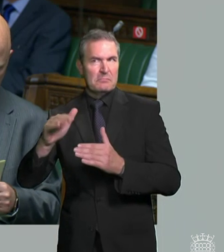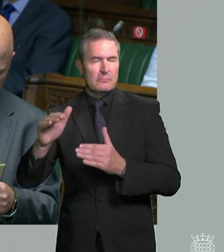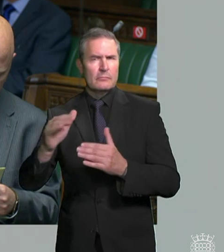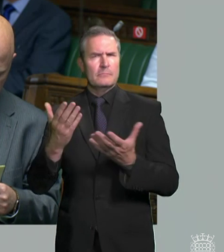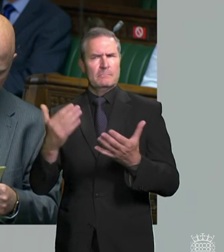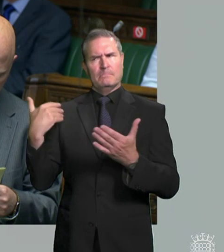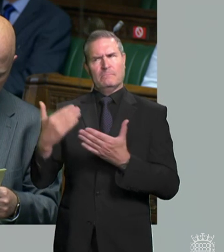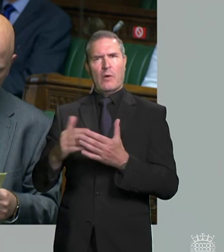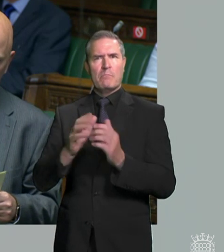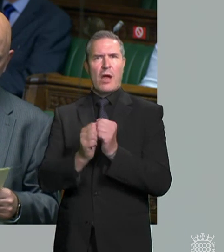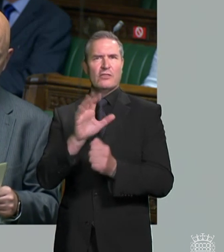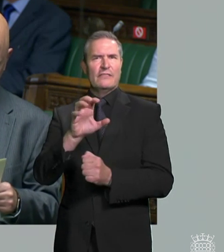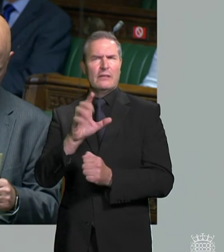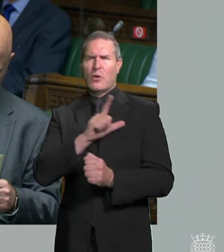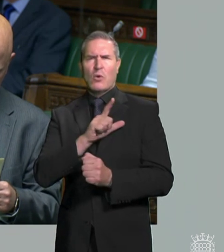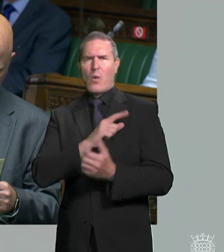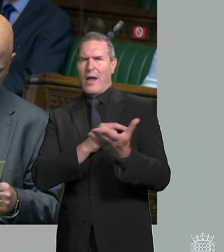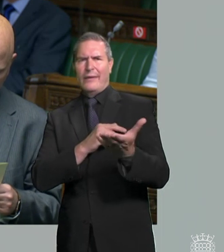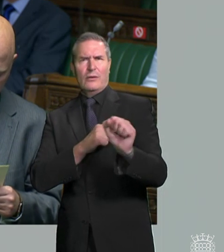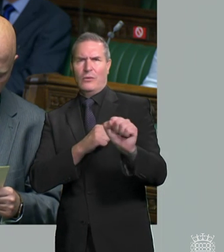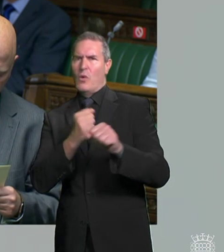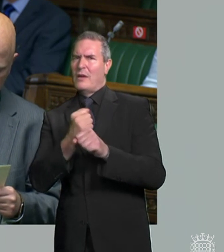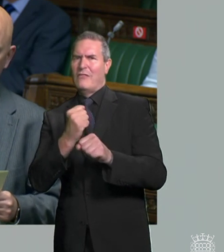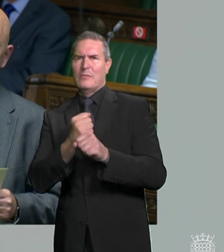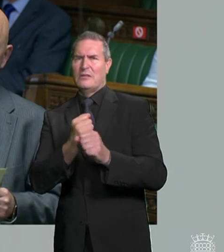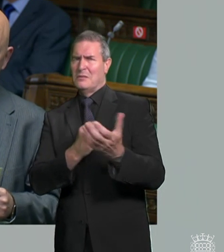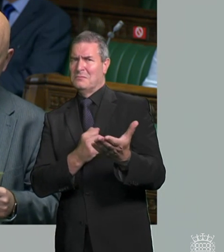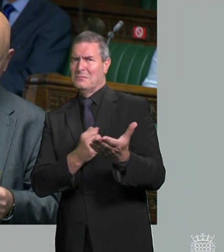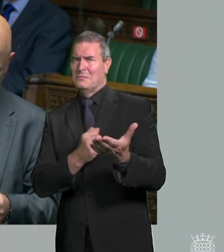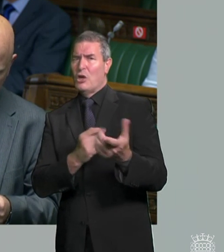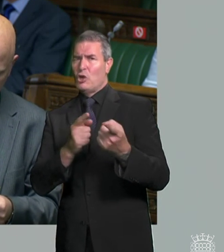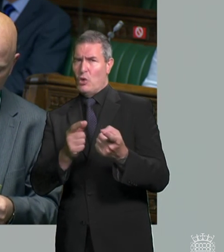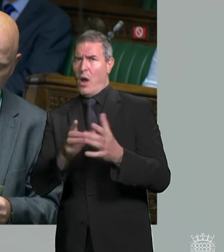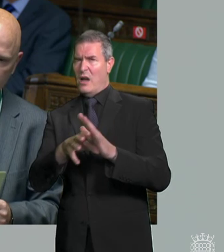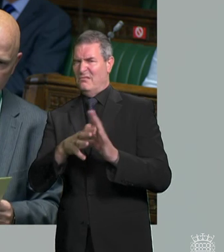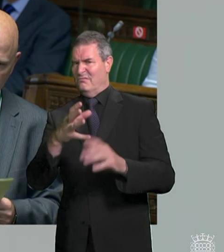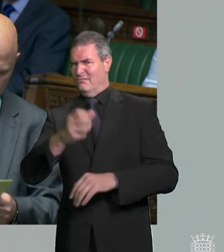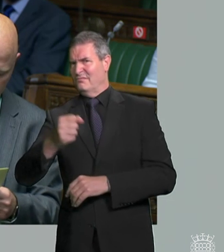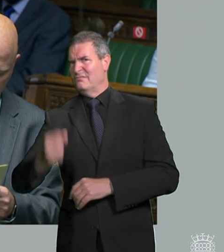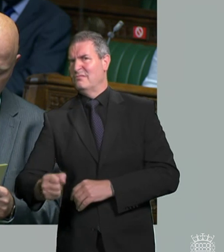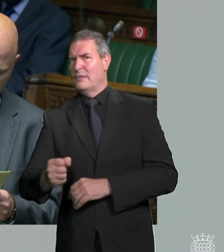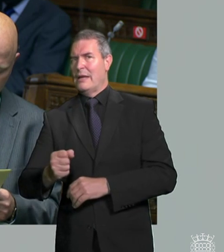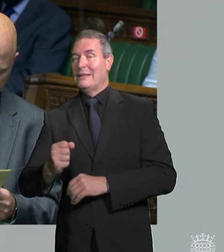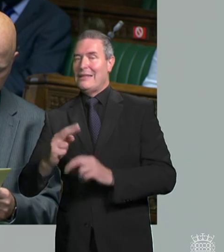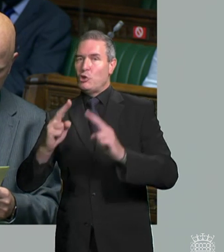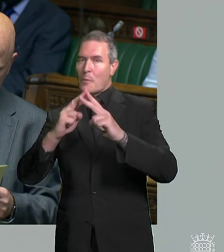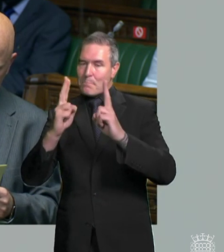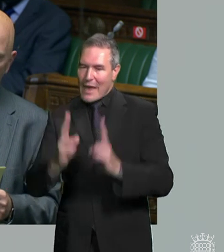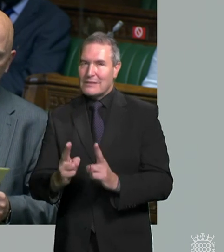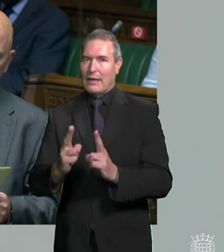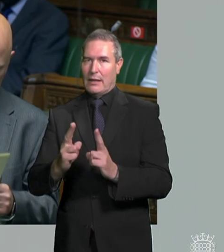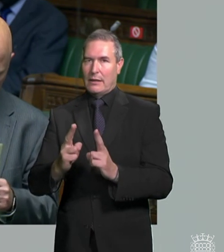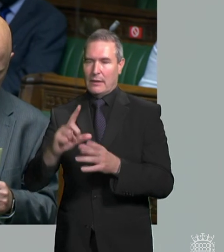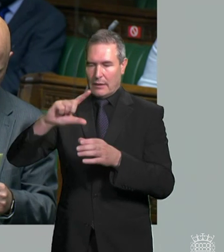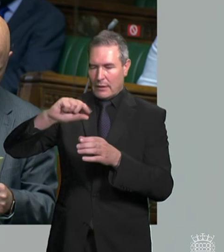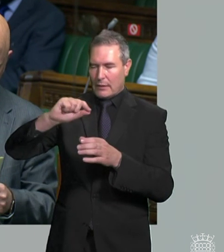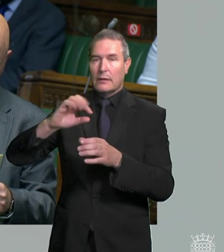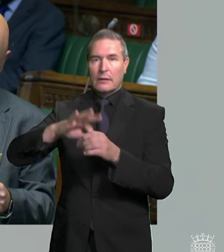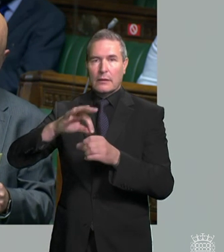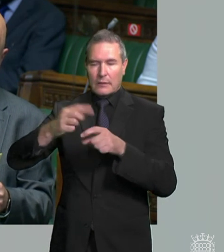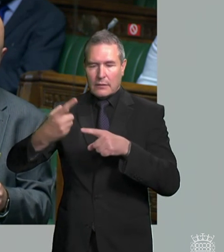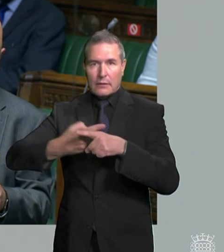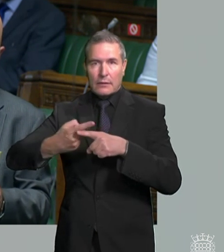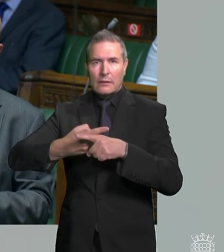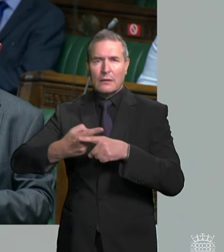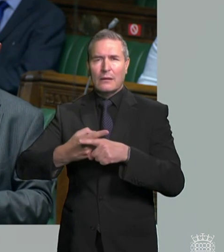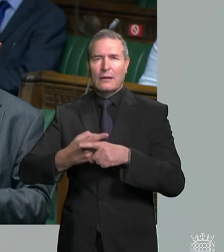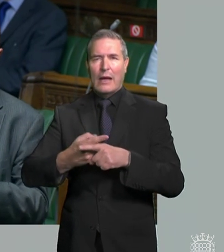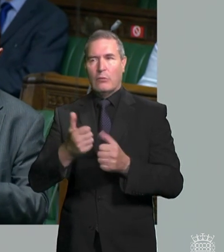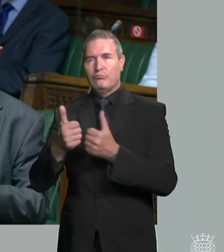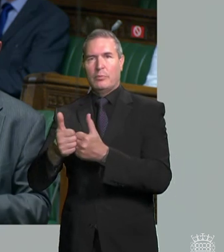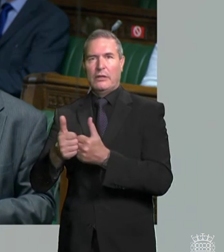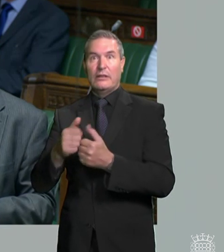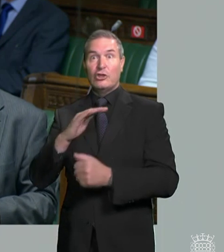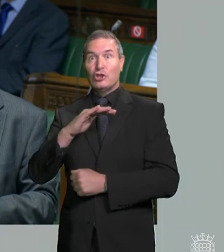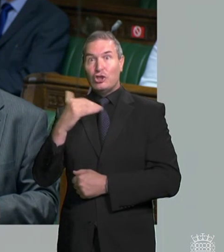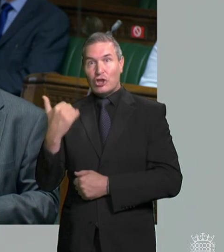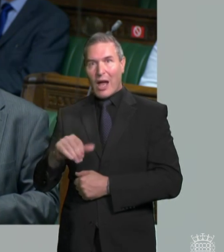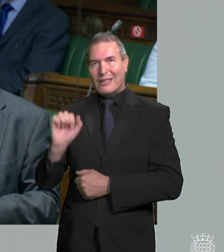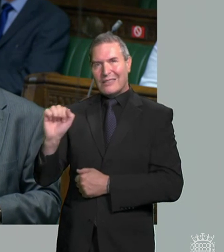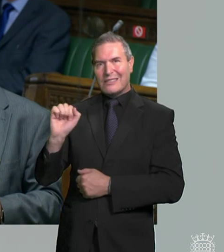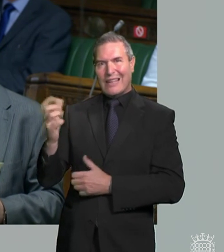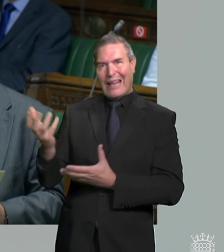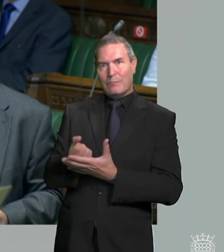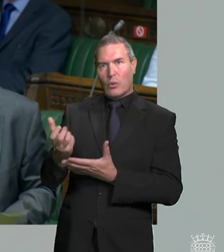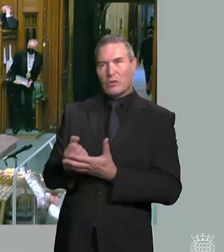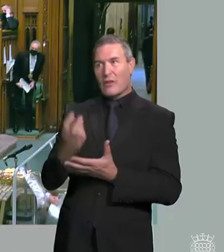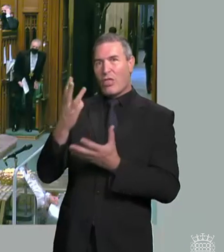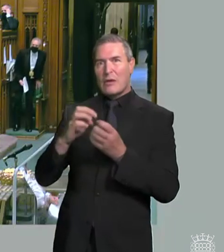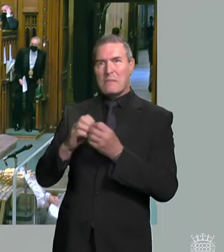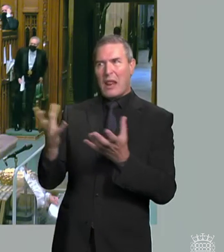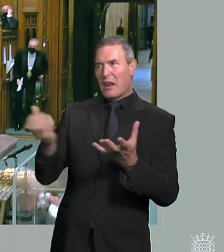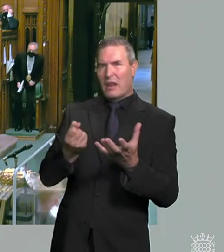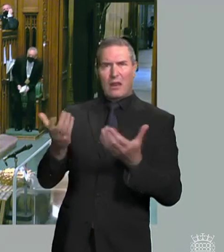Will the Prime Minister explain why his Government are undermining superior domestic diagnostics tests while propping up discredited Chinese imports to the tune of £3 billion?